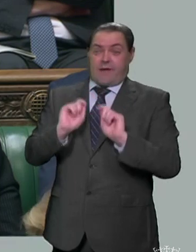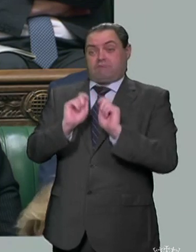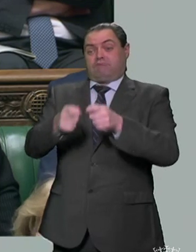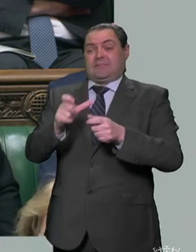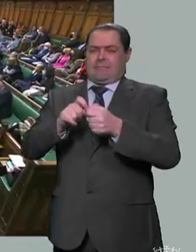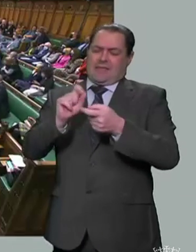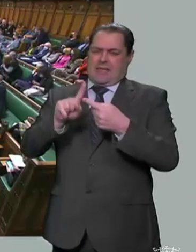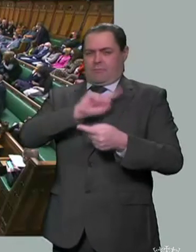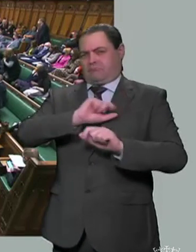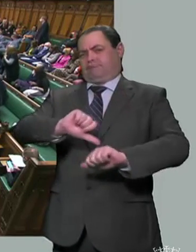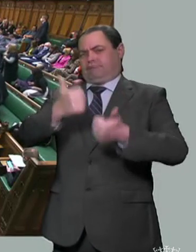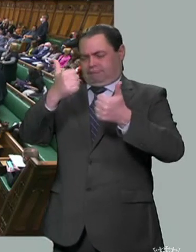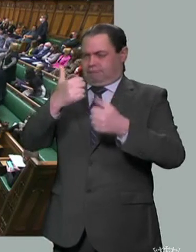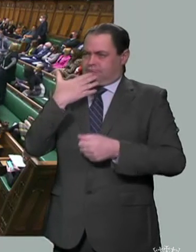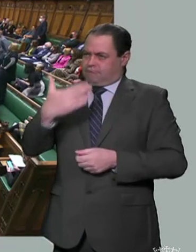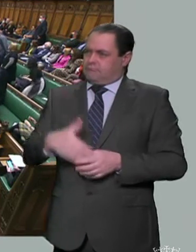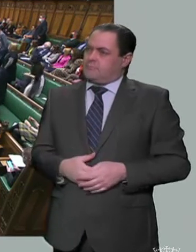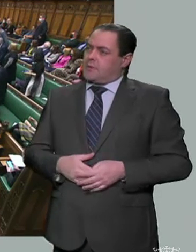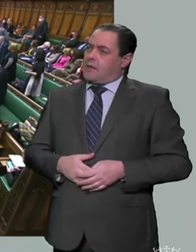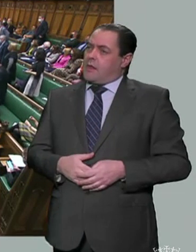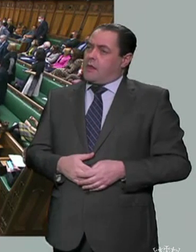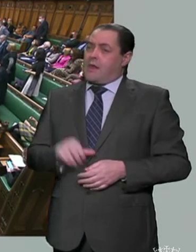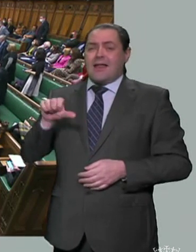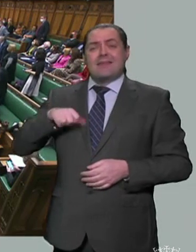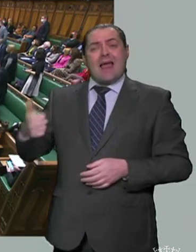I call Ed Balls—I mean Ed Davey.